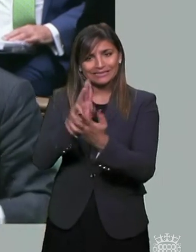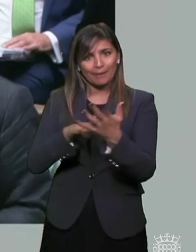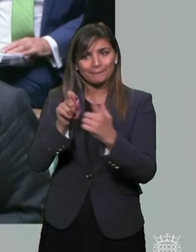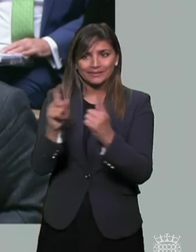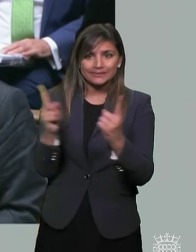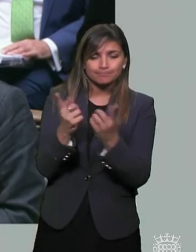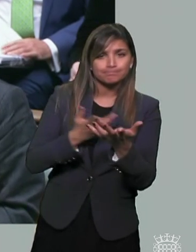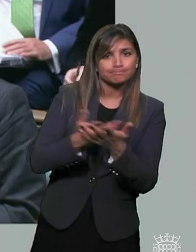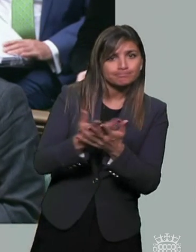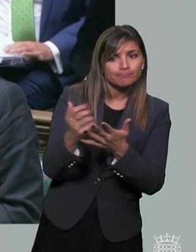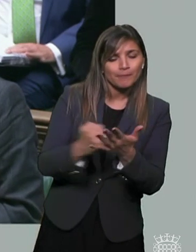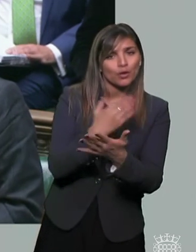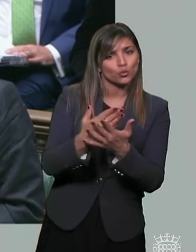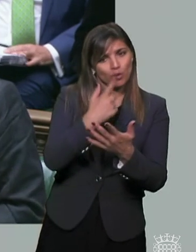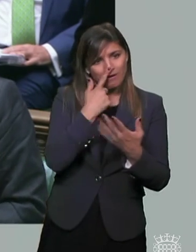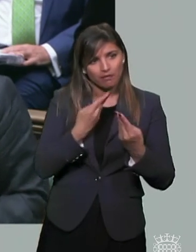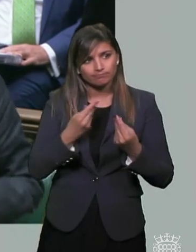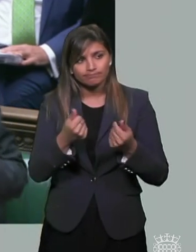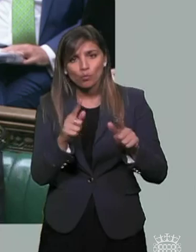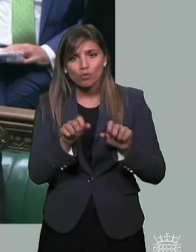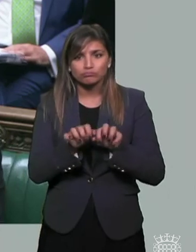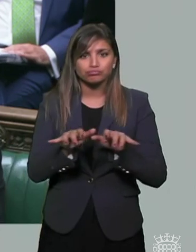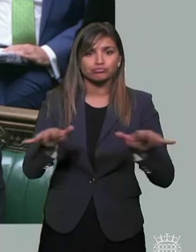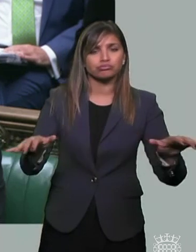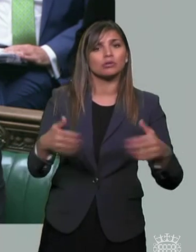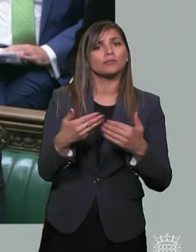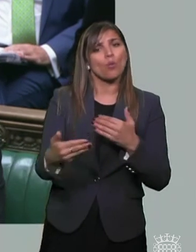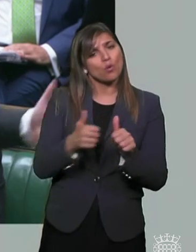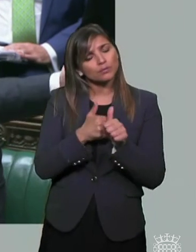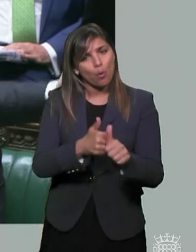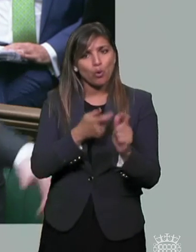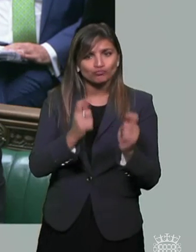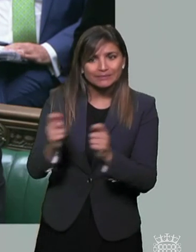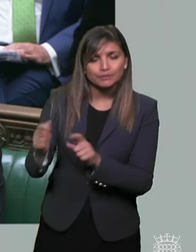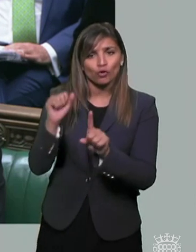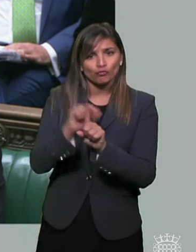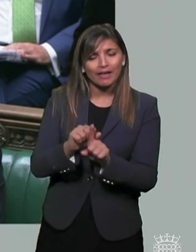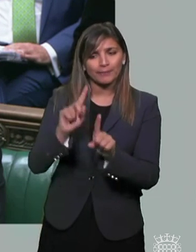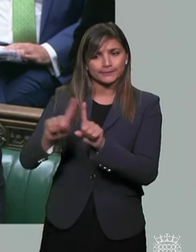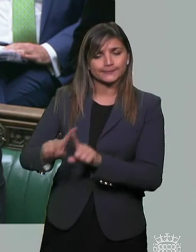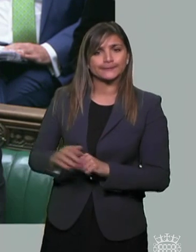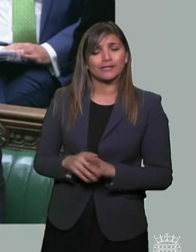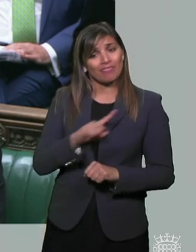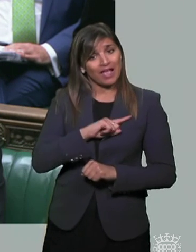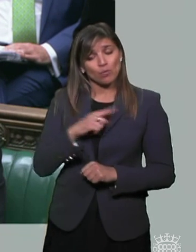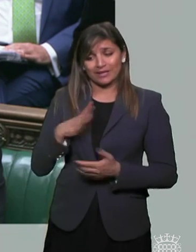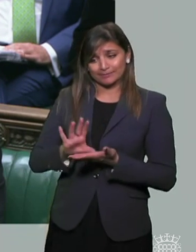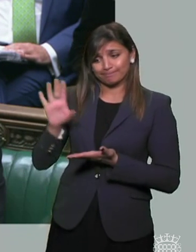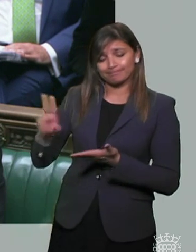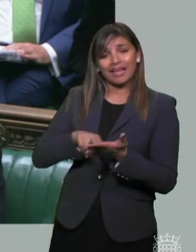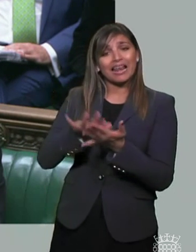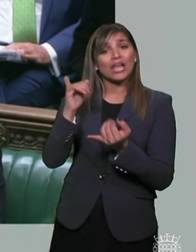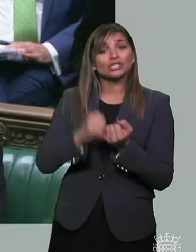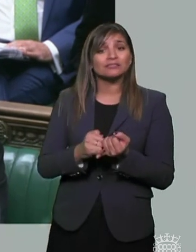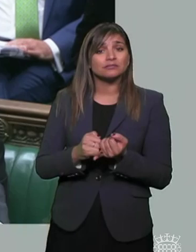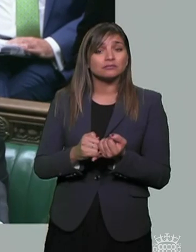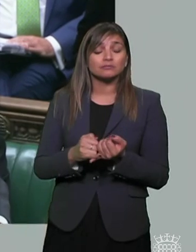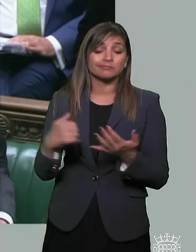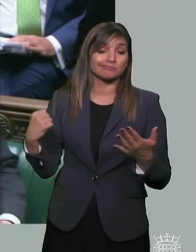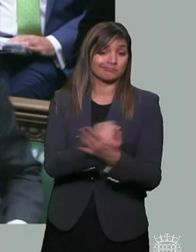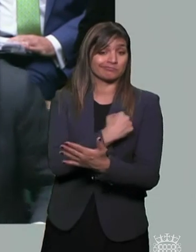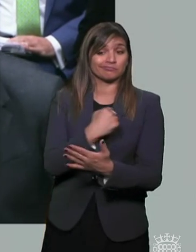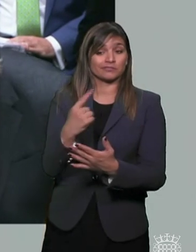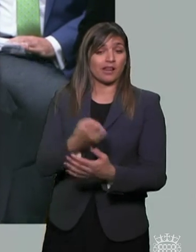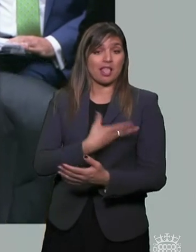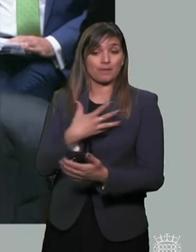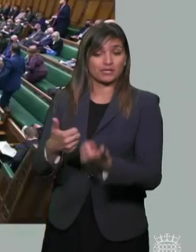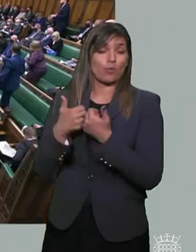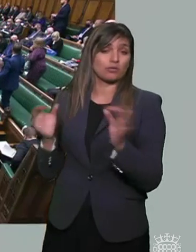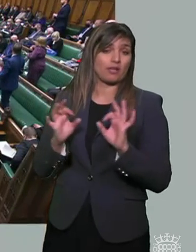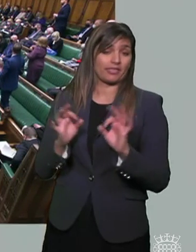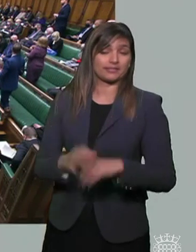This is why it is so important that we invest now in our NHS in the way that we are—and what a pity that that essential measure could not be supported by the Labour party.